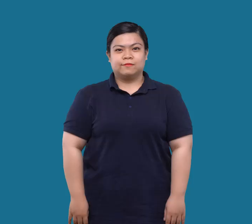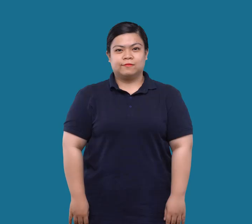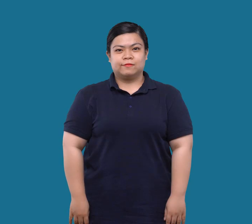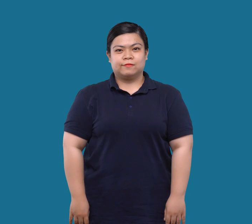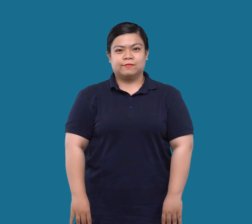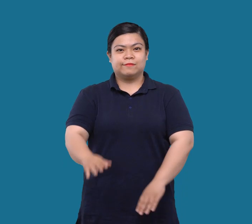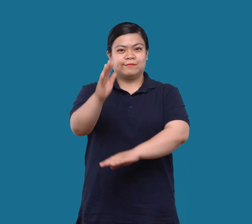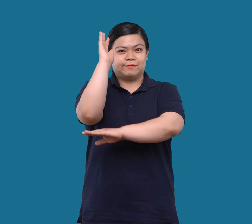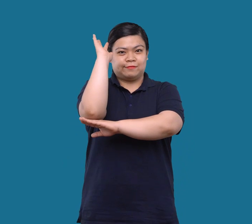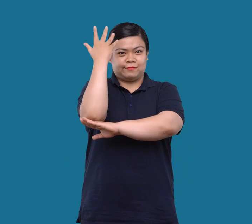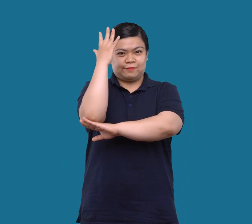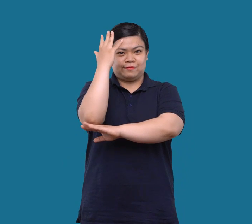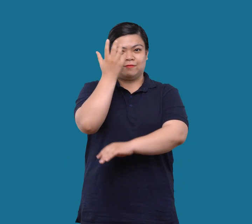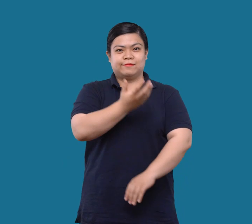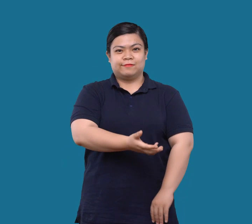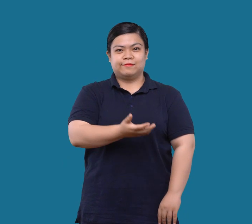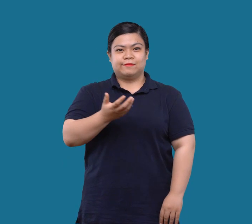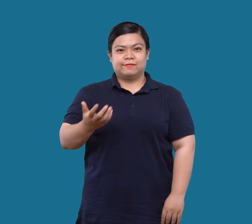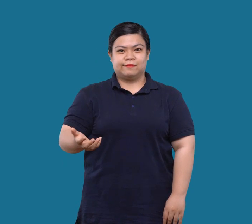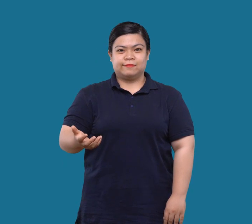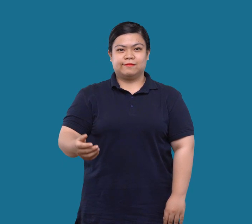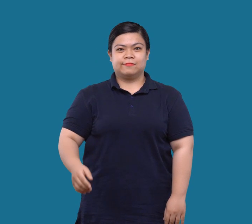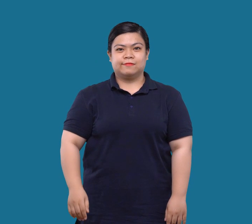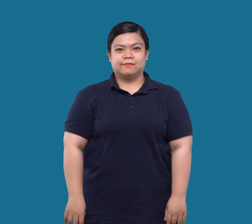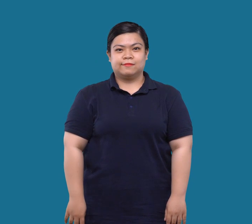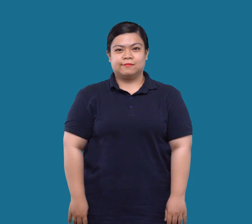cây ăn quả